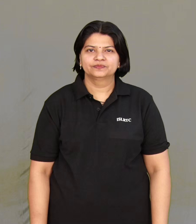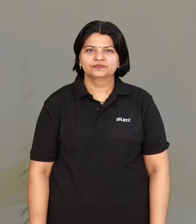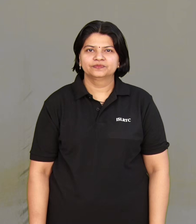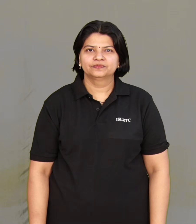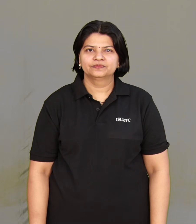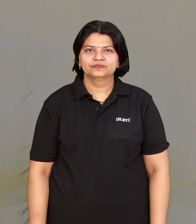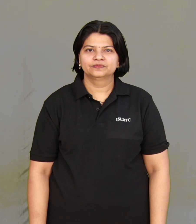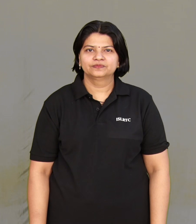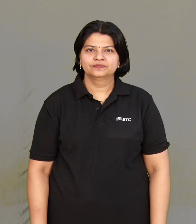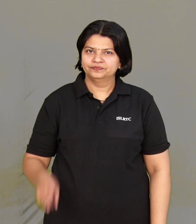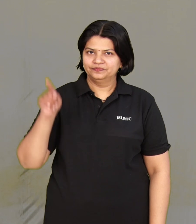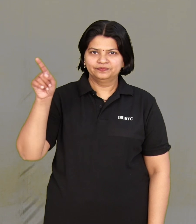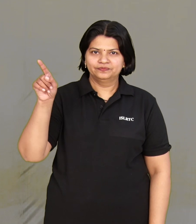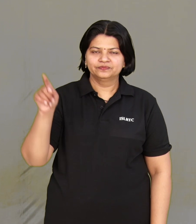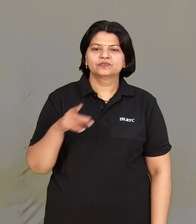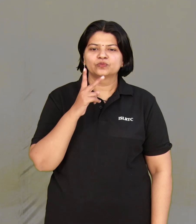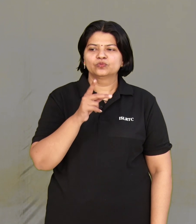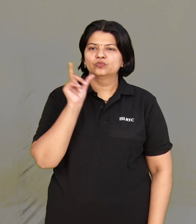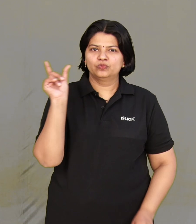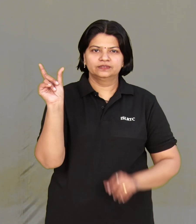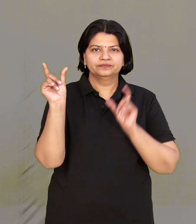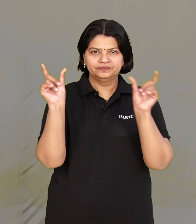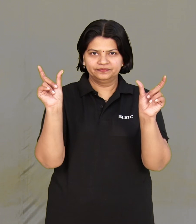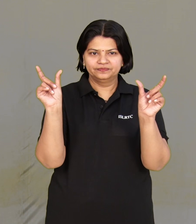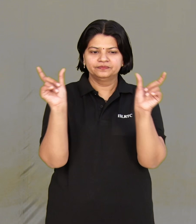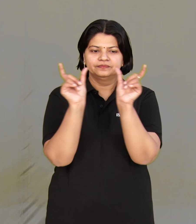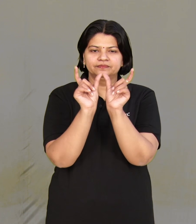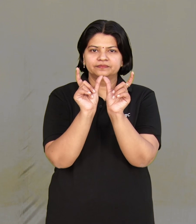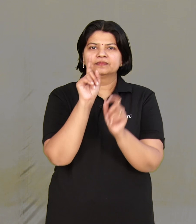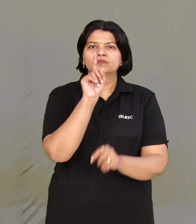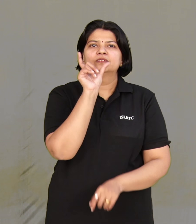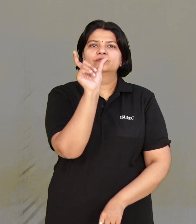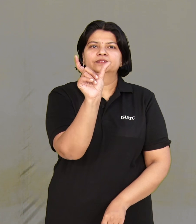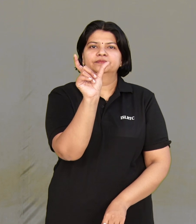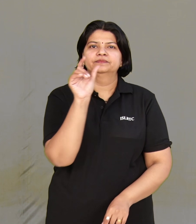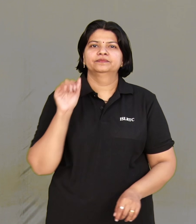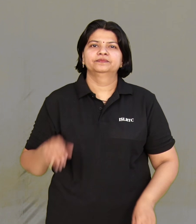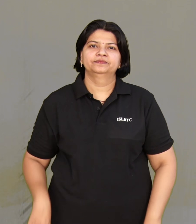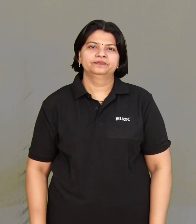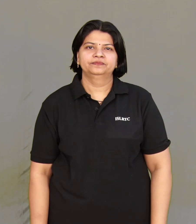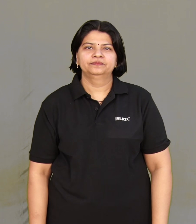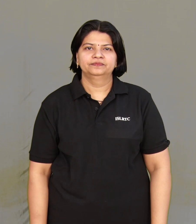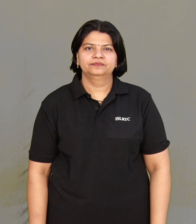Compound (Language)